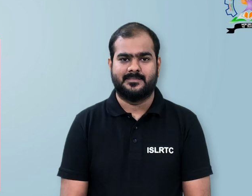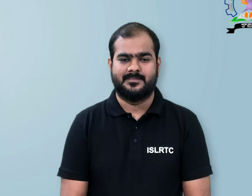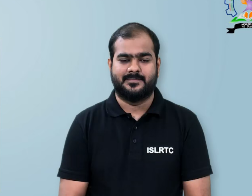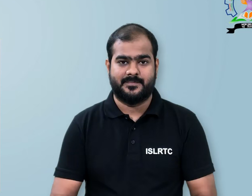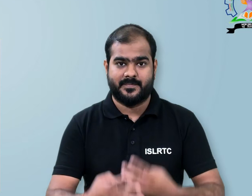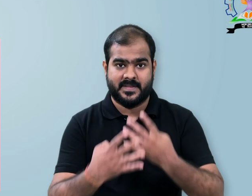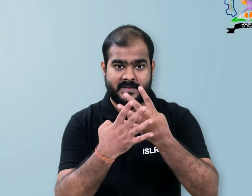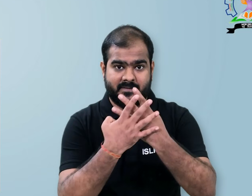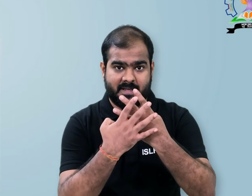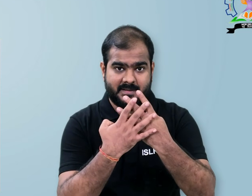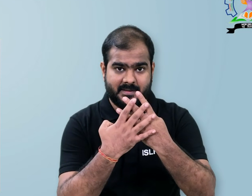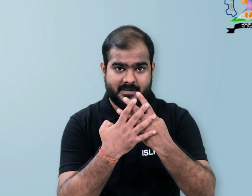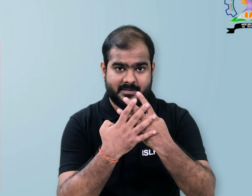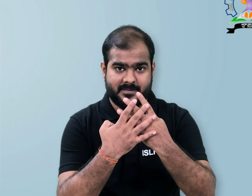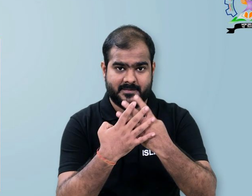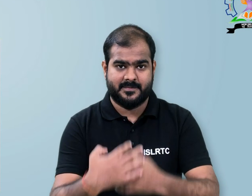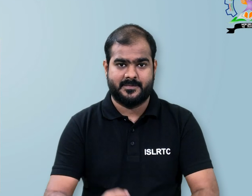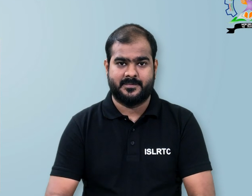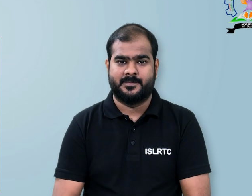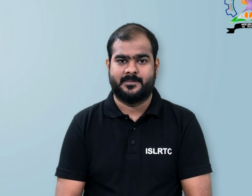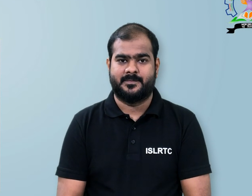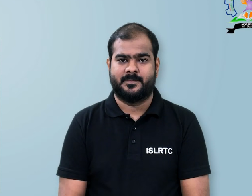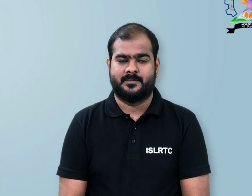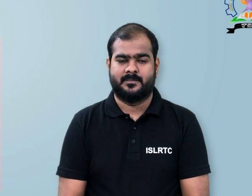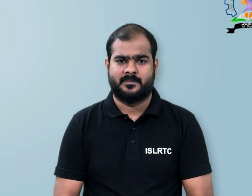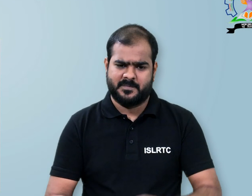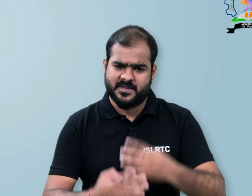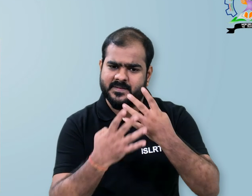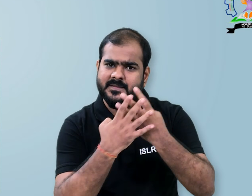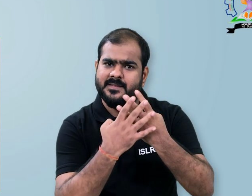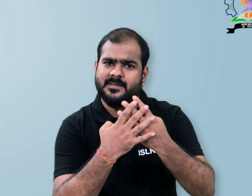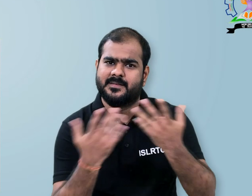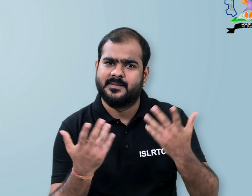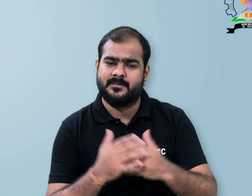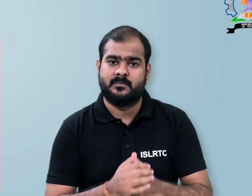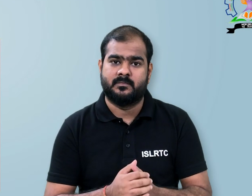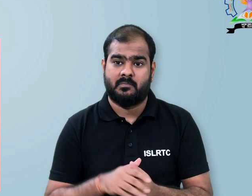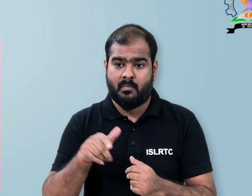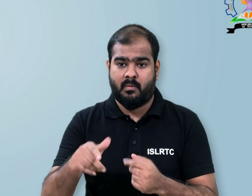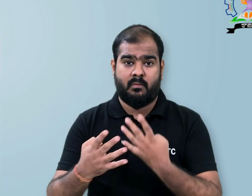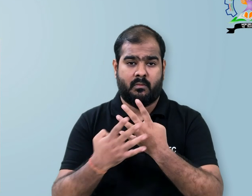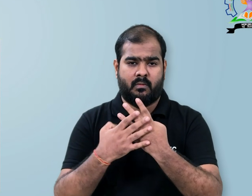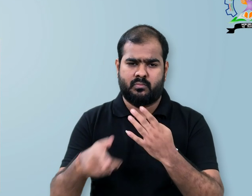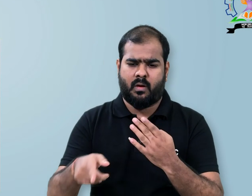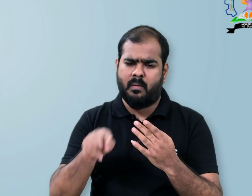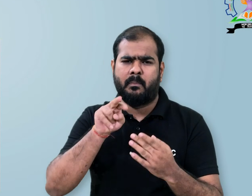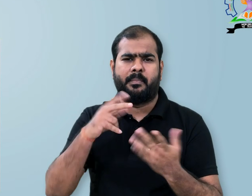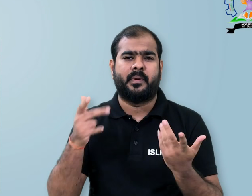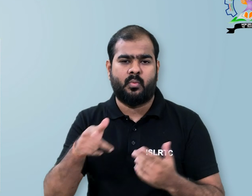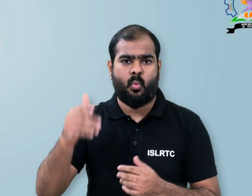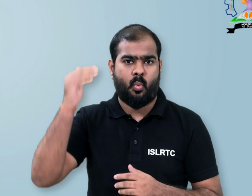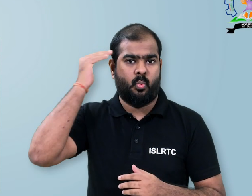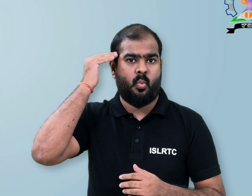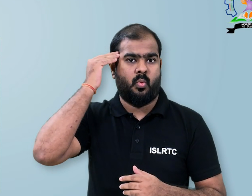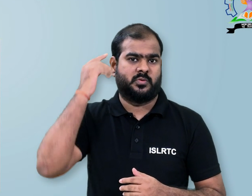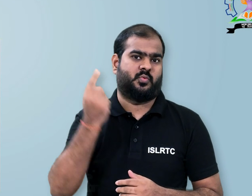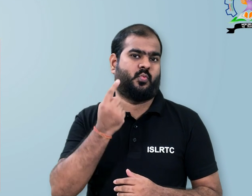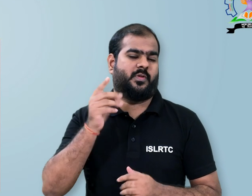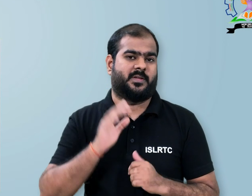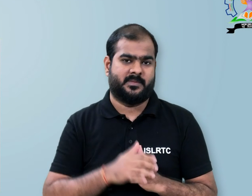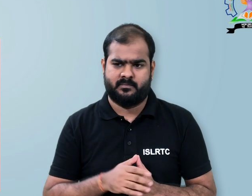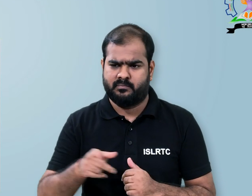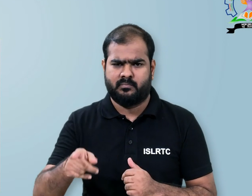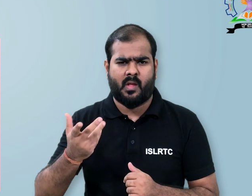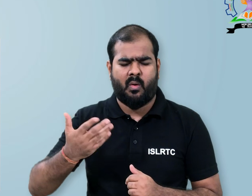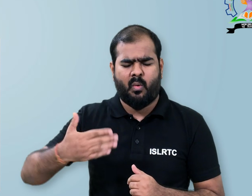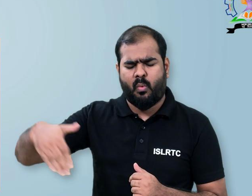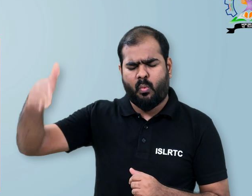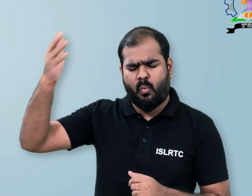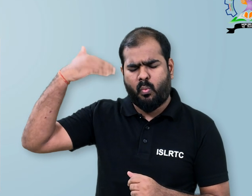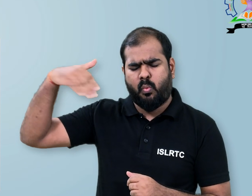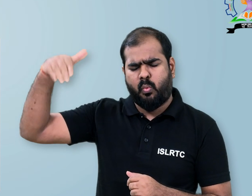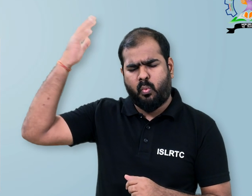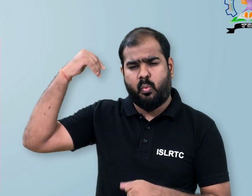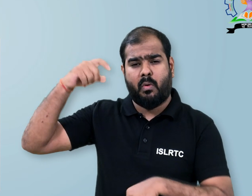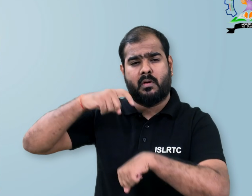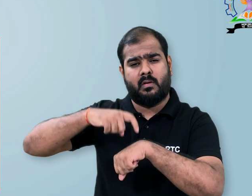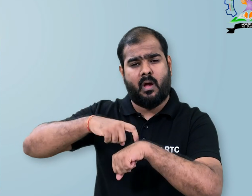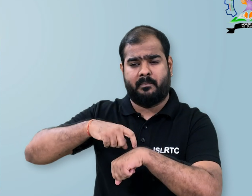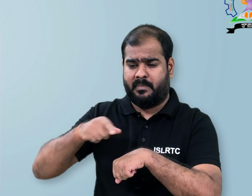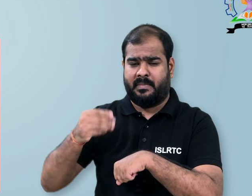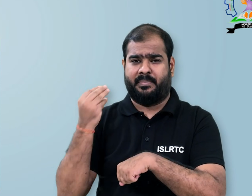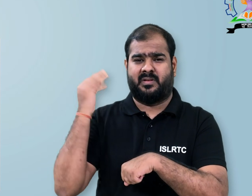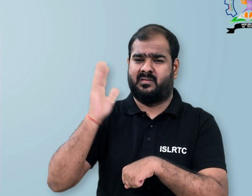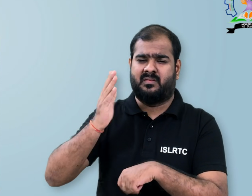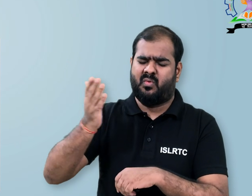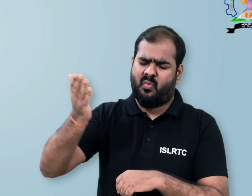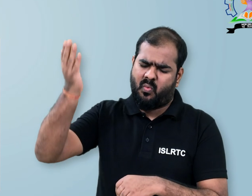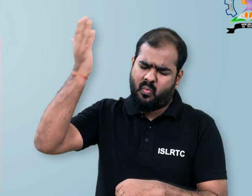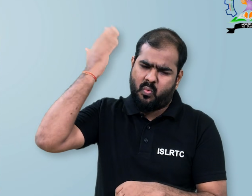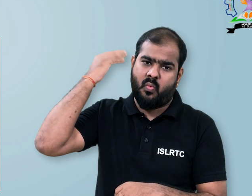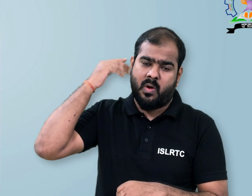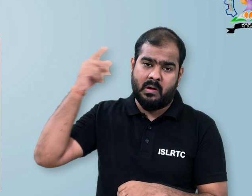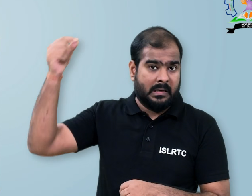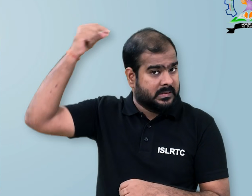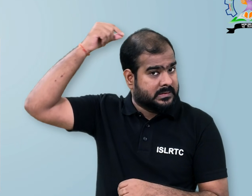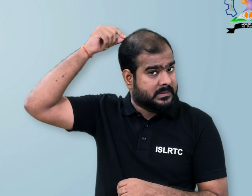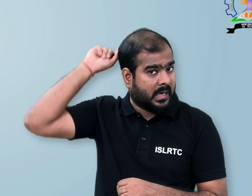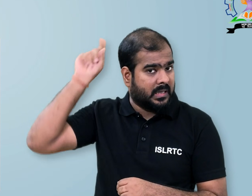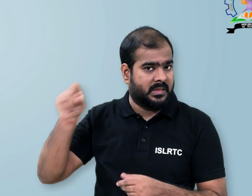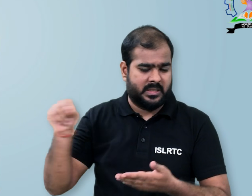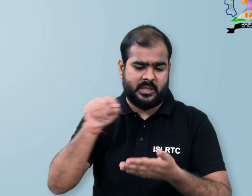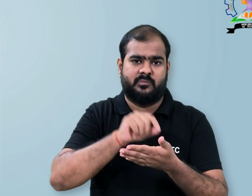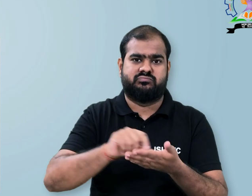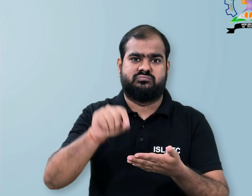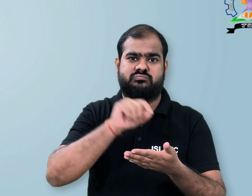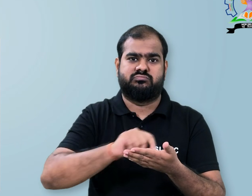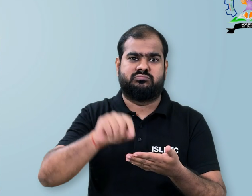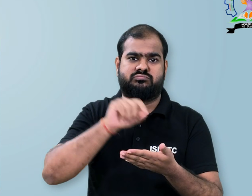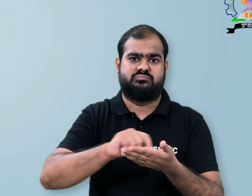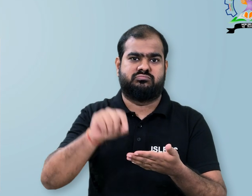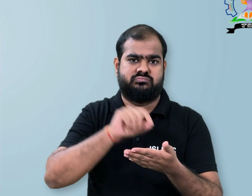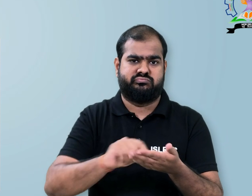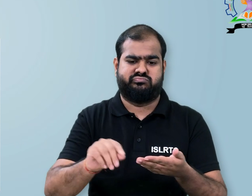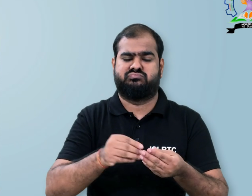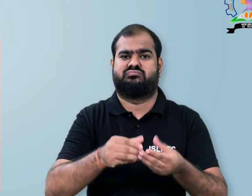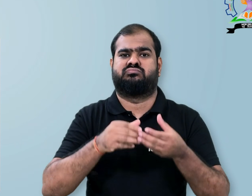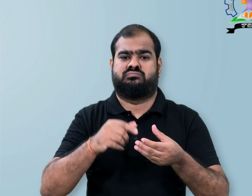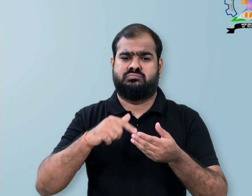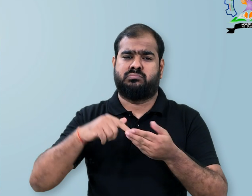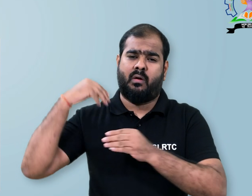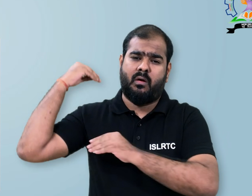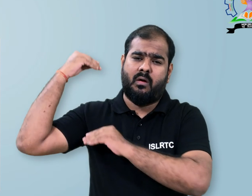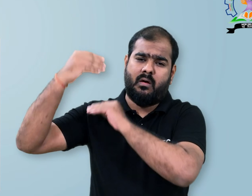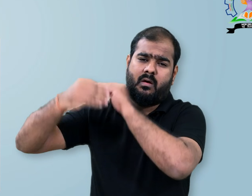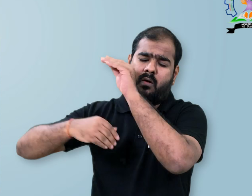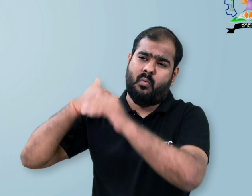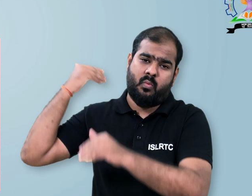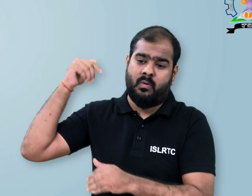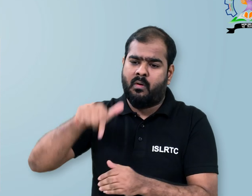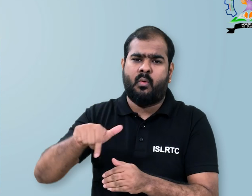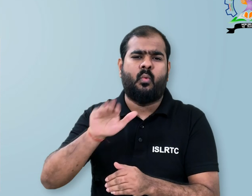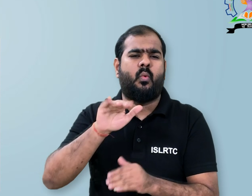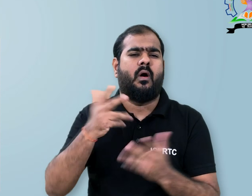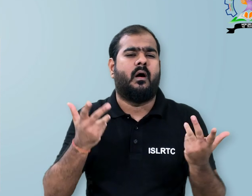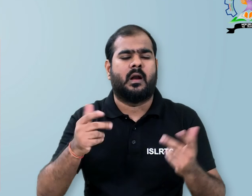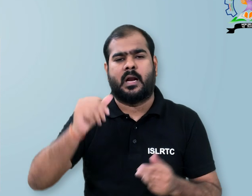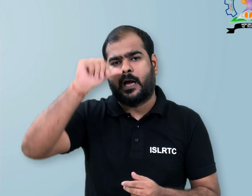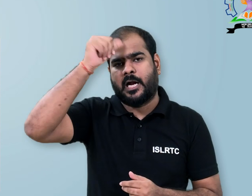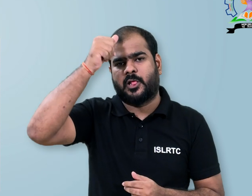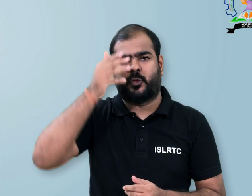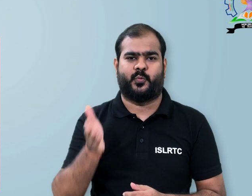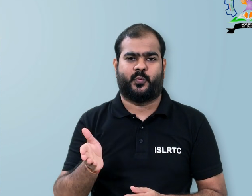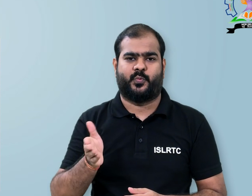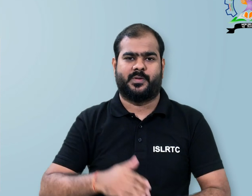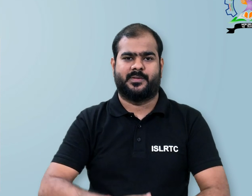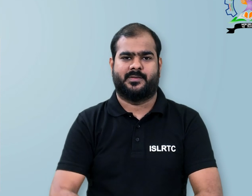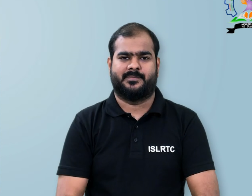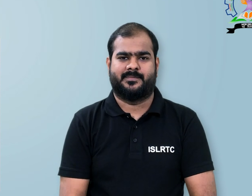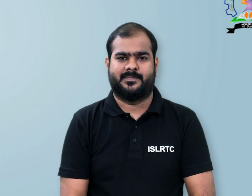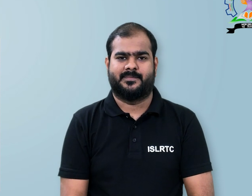Vedas The Vedas, literally meaning 'knowledge', are a large body of religious texts originating in ancient India. Composed in Vedic Sanskrit, the texts constitute the oldest layer of Sanskrit literature and the oldest scriptures of Hinduism.